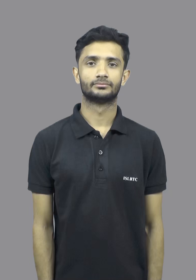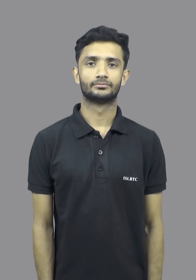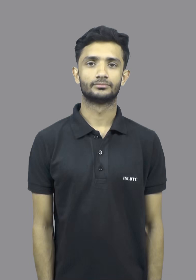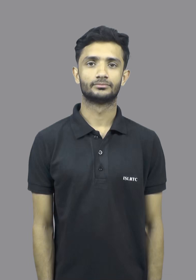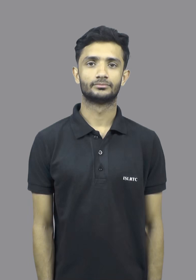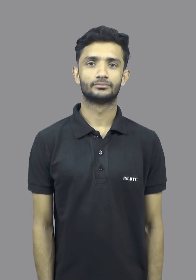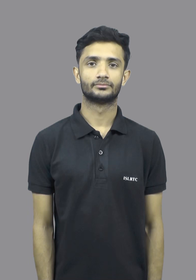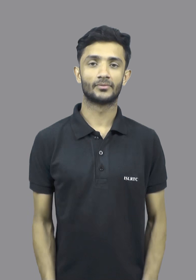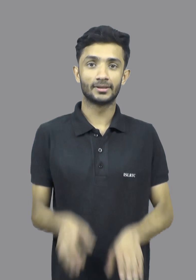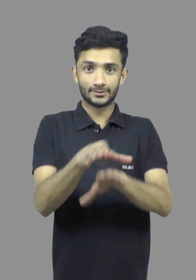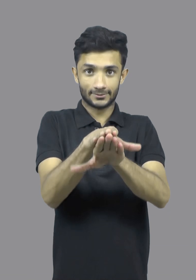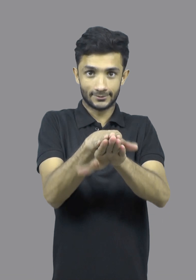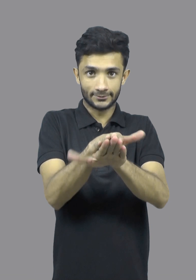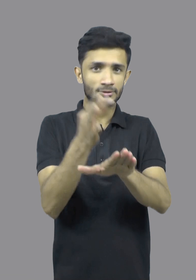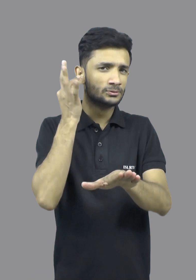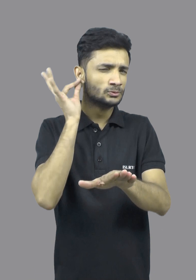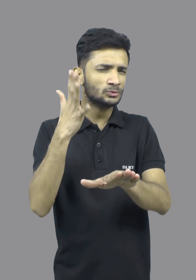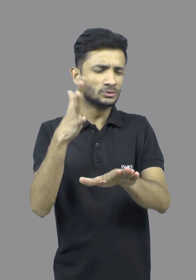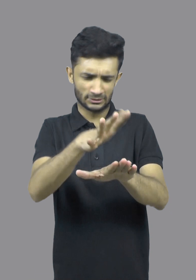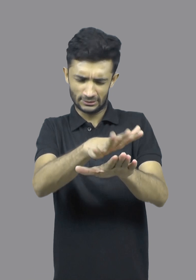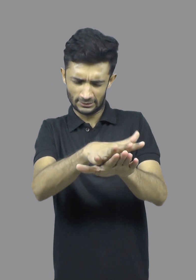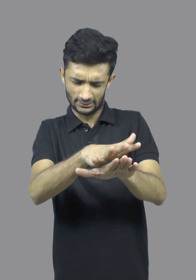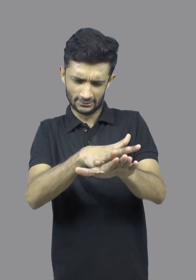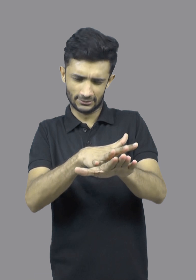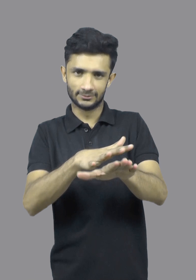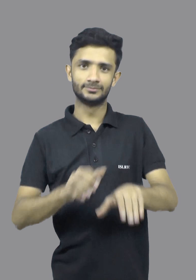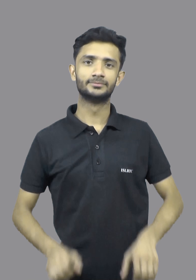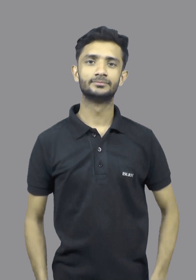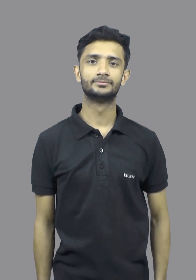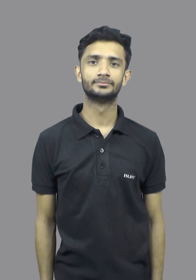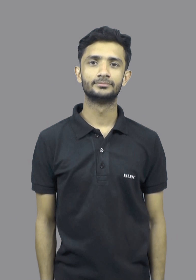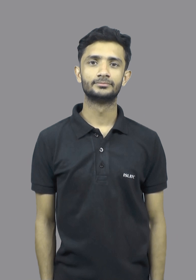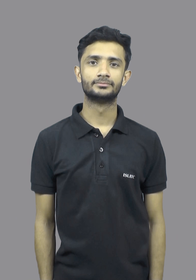Goldfish